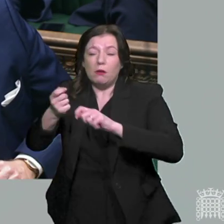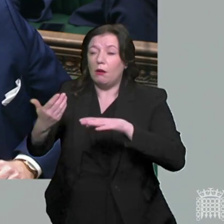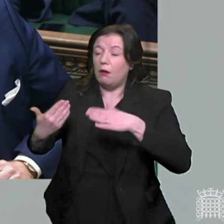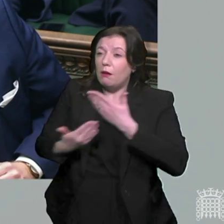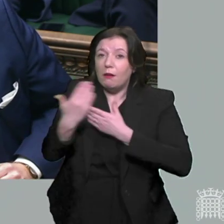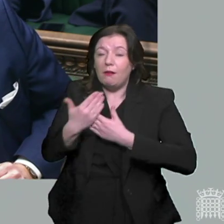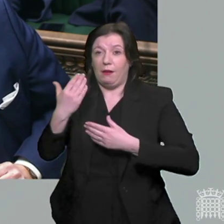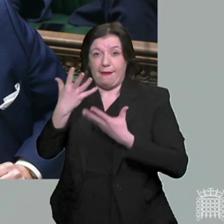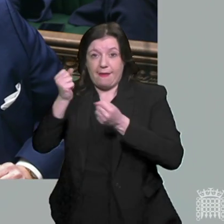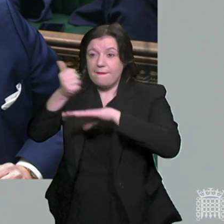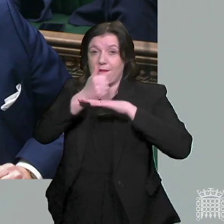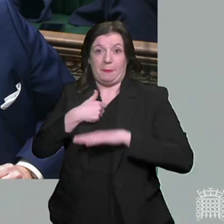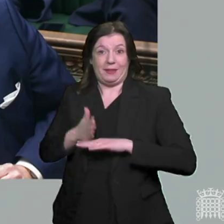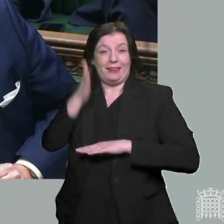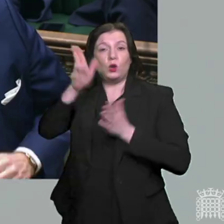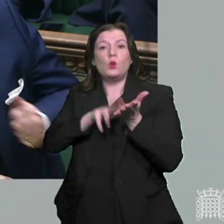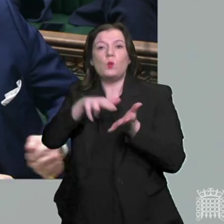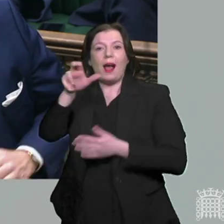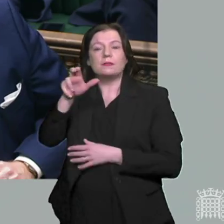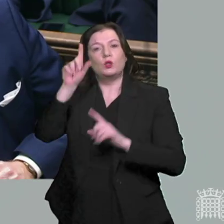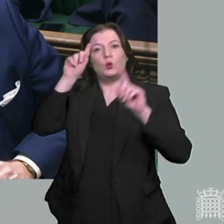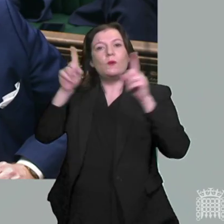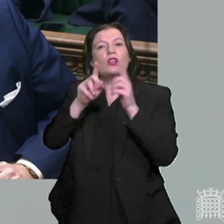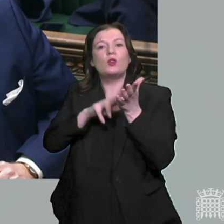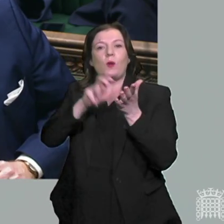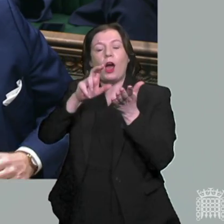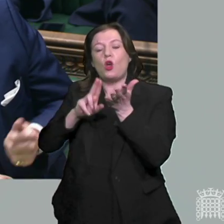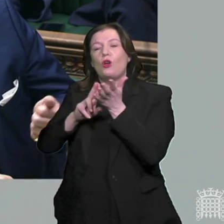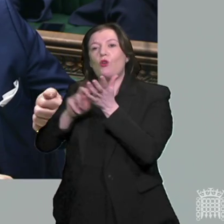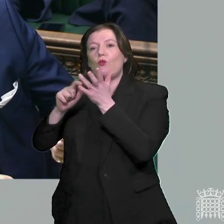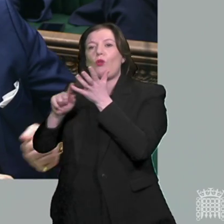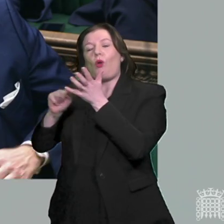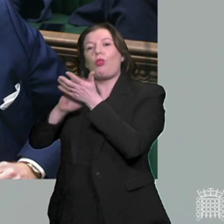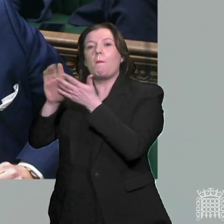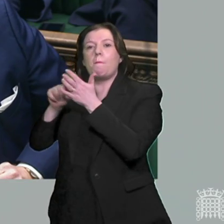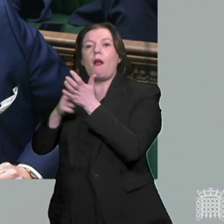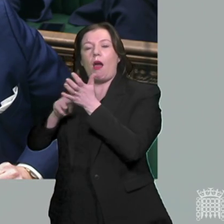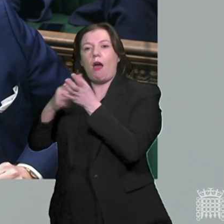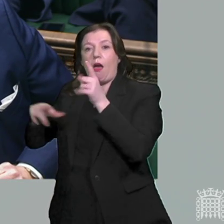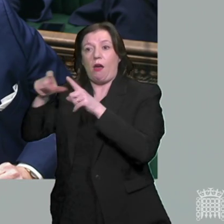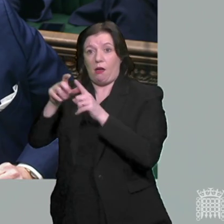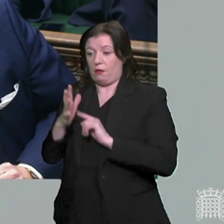I was recently in Newcastle visiting the University of Newcastle and Northumbria University.